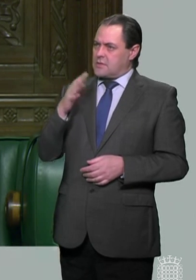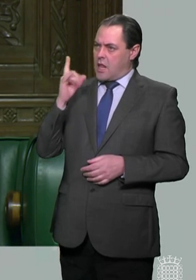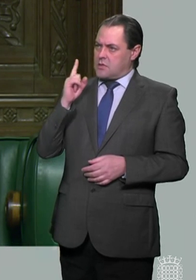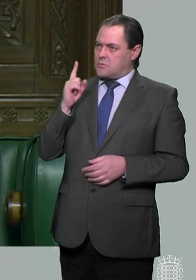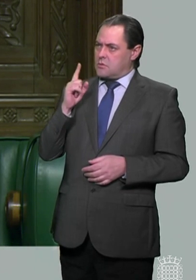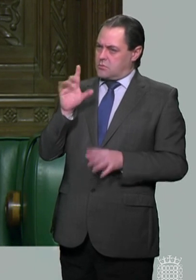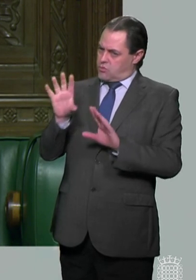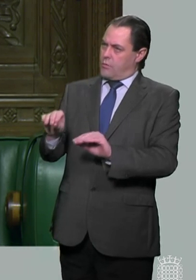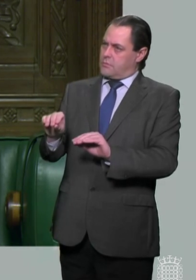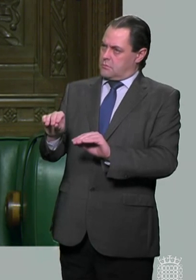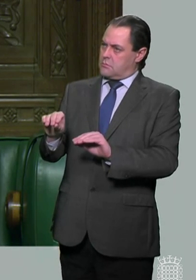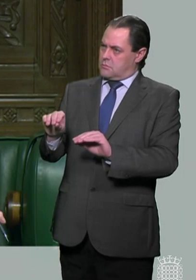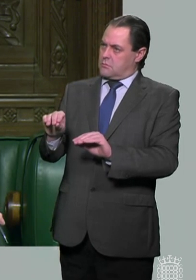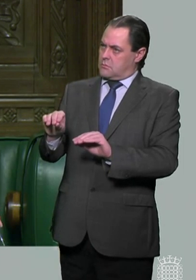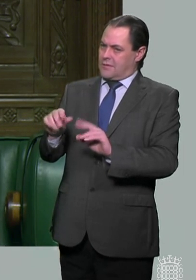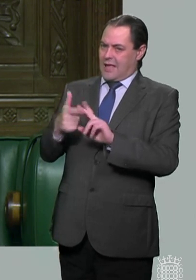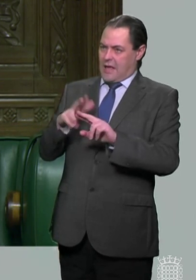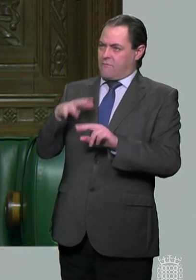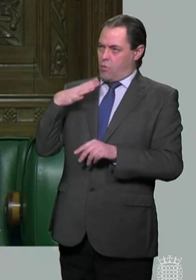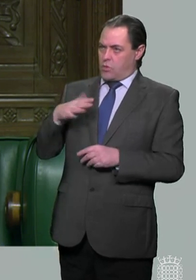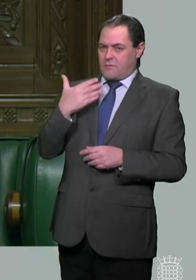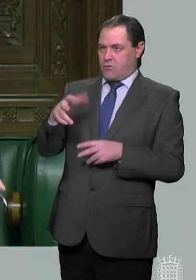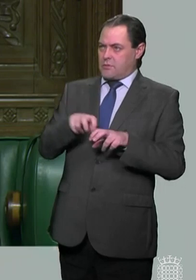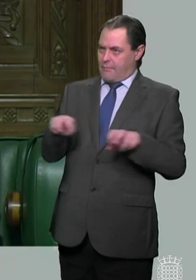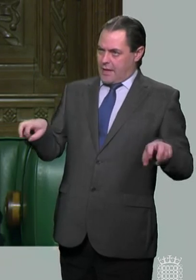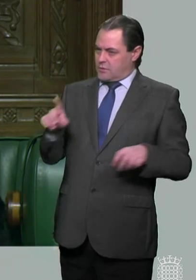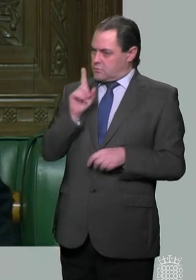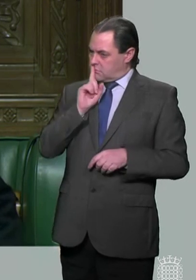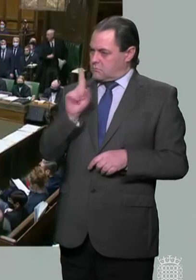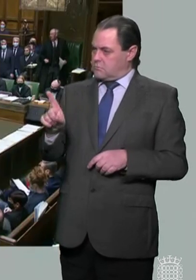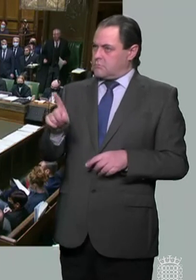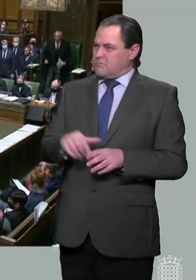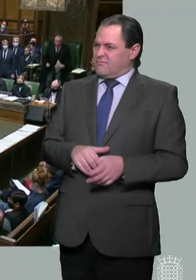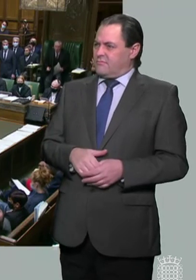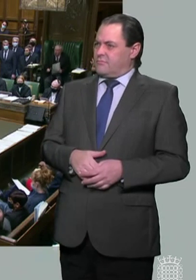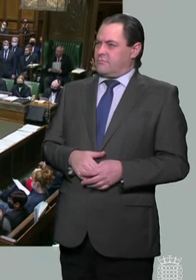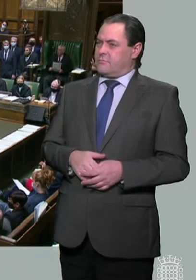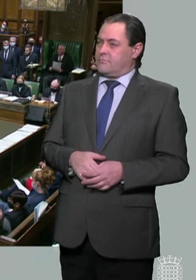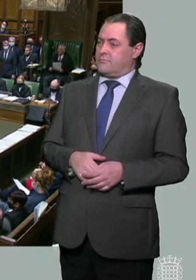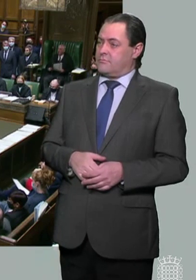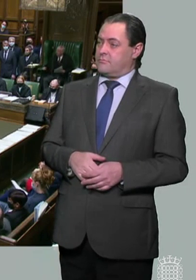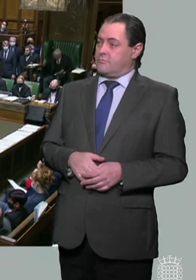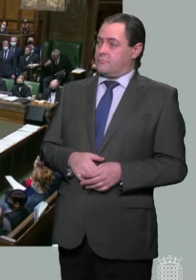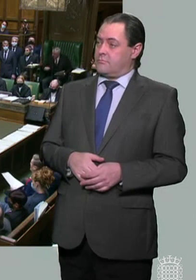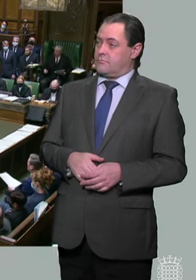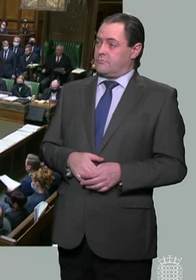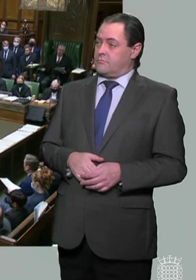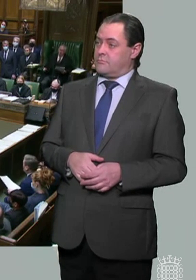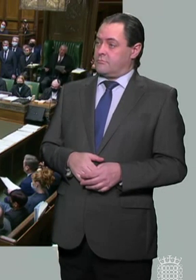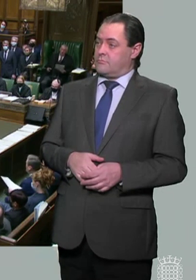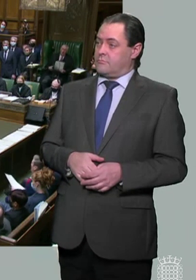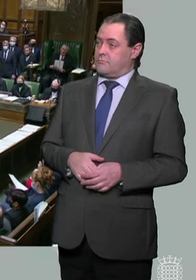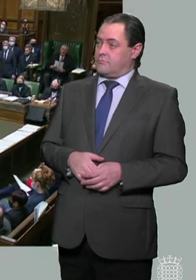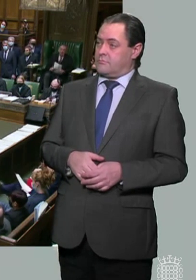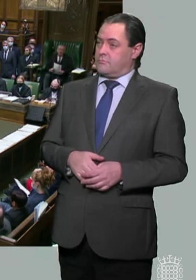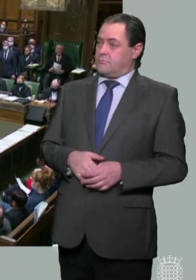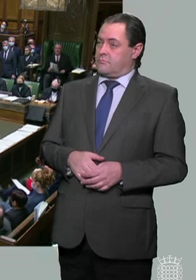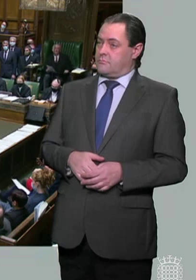I will not have this every week. If you want to be on the Front Bench, behave like you are meant to be there.